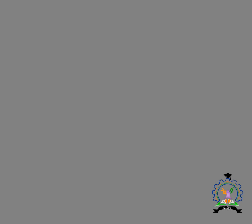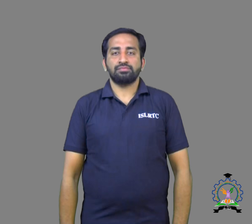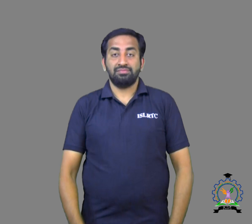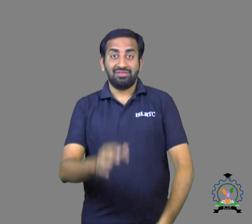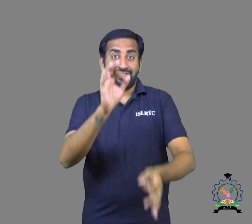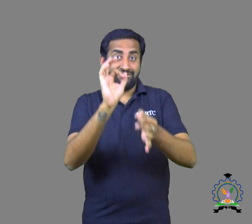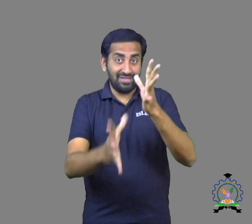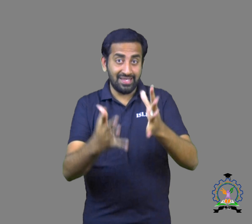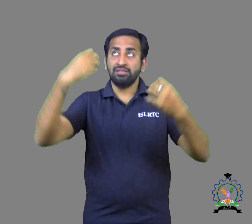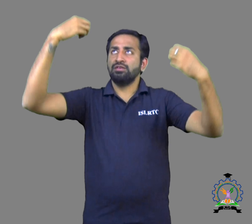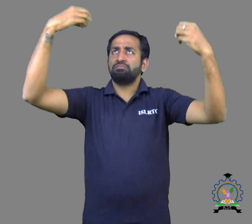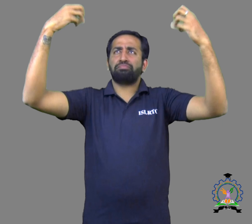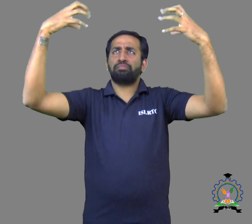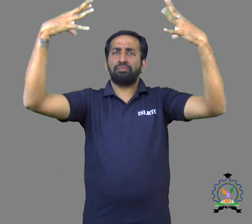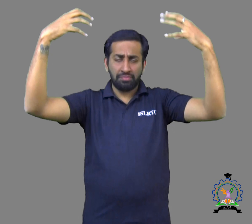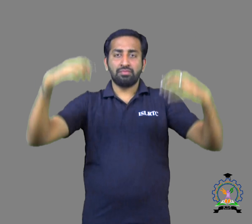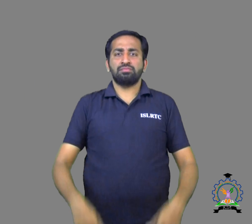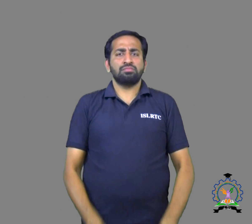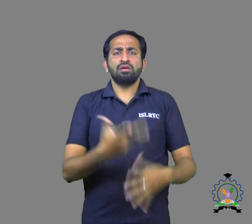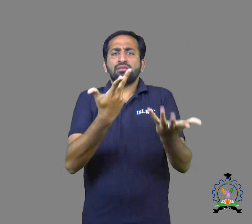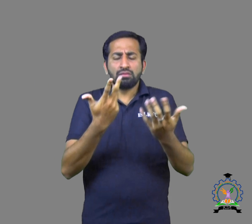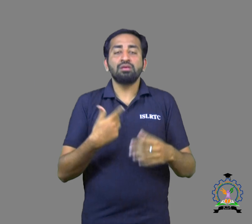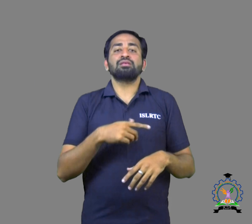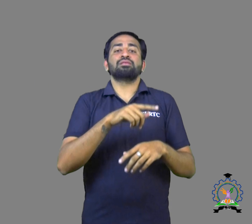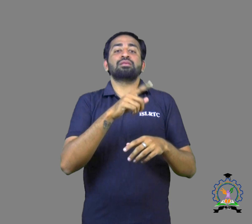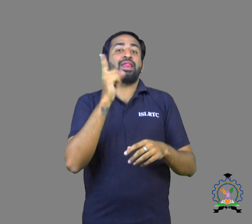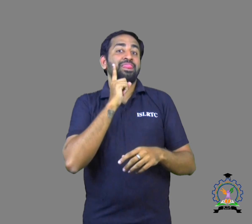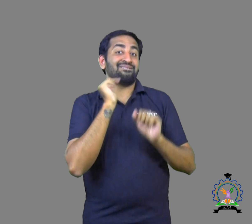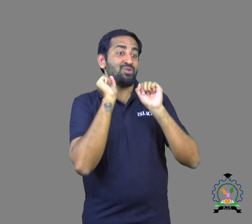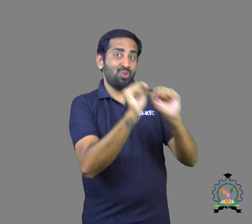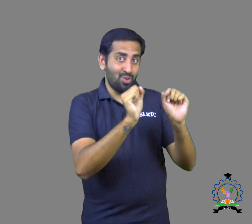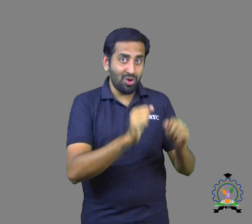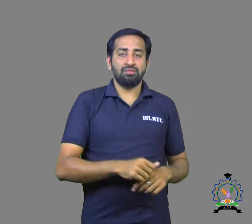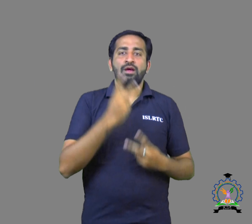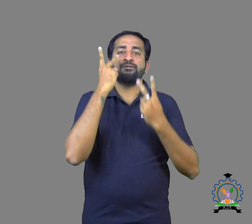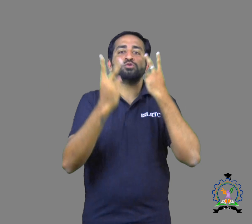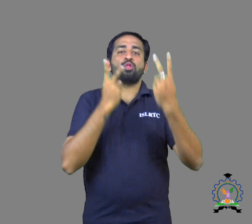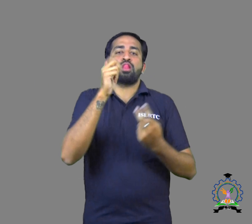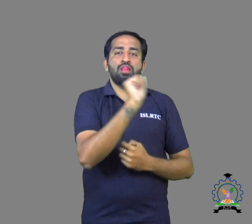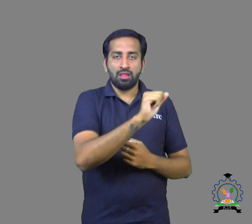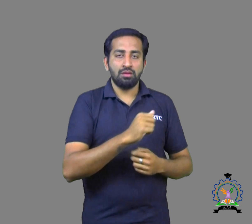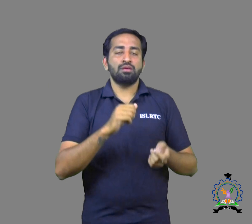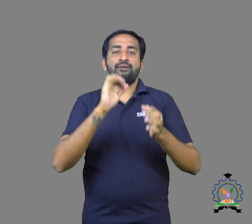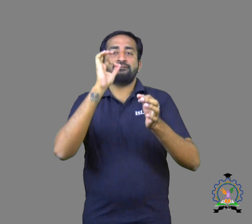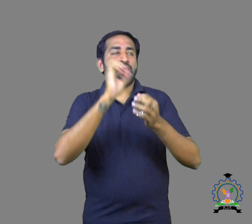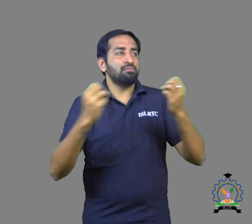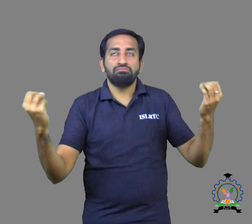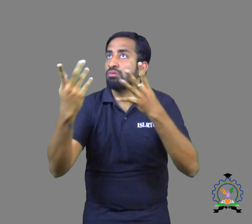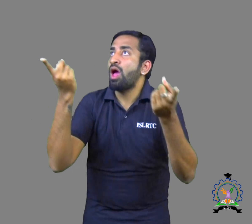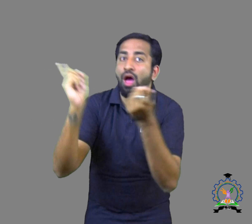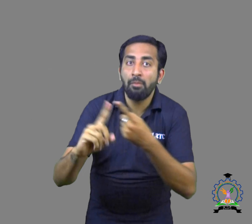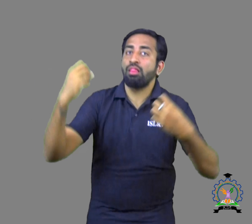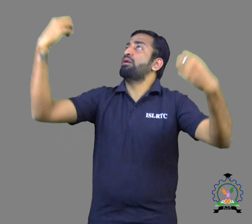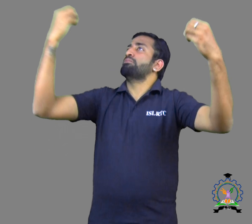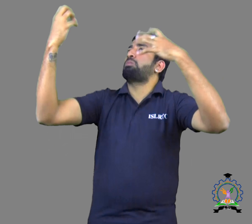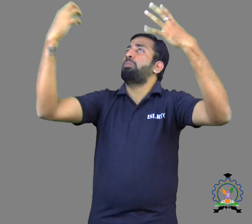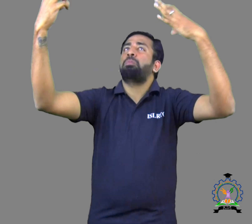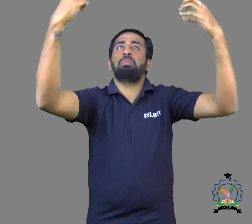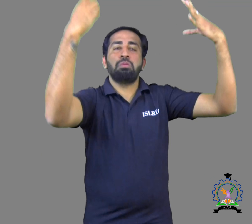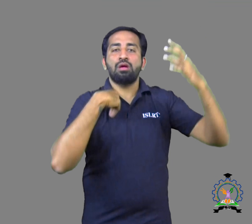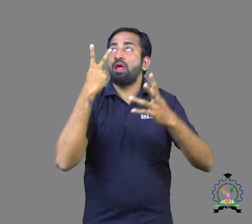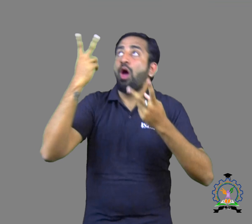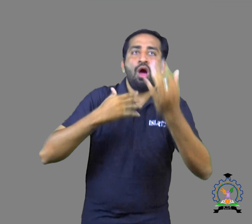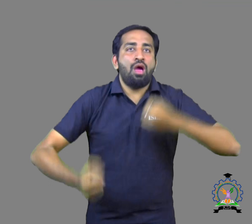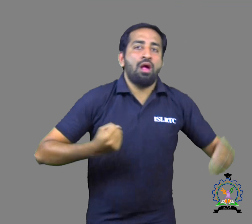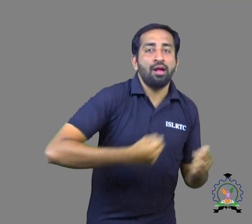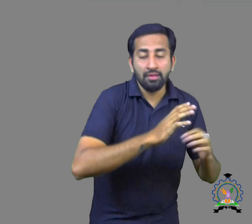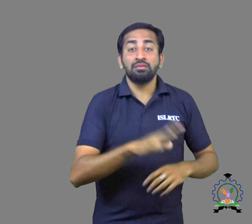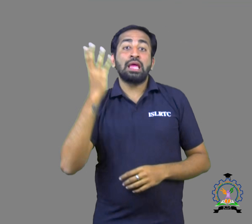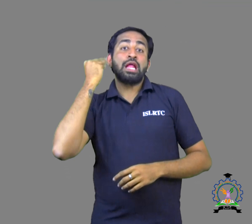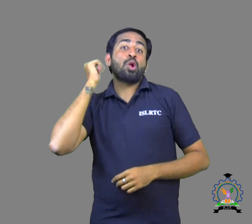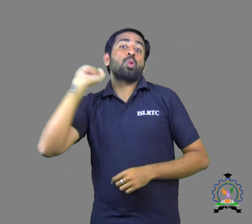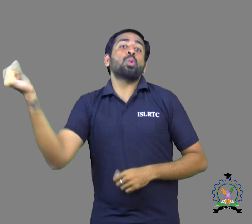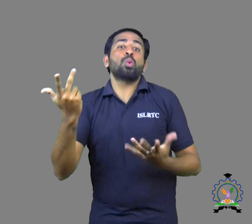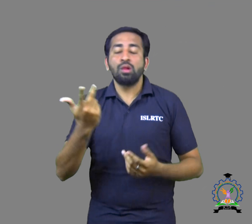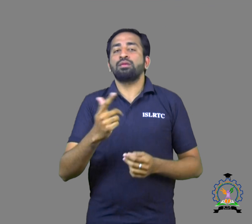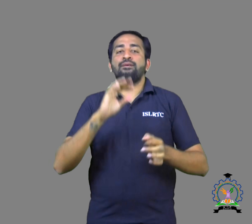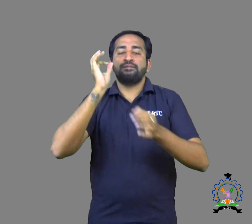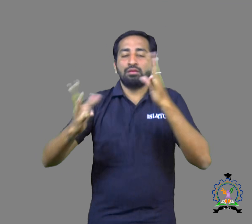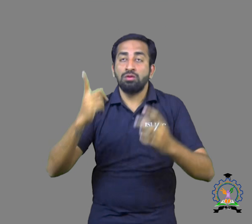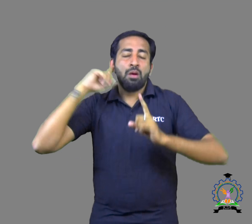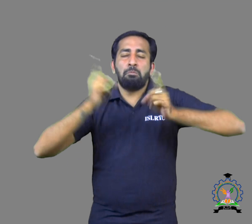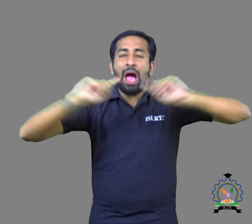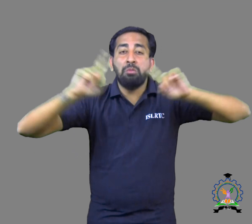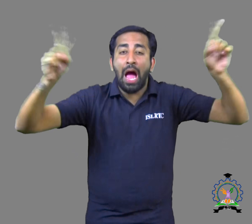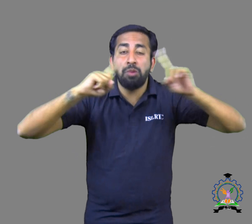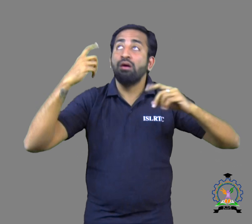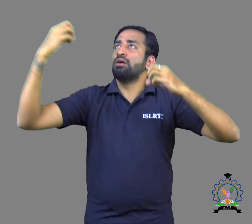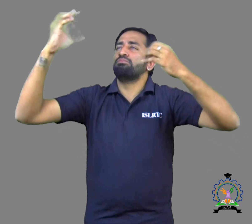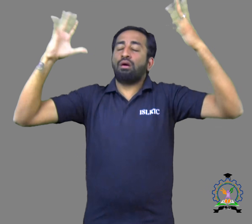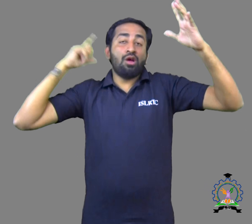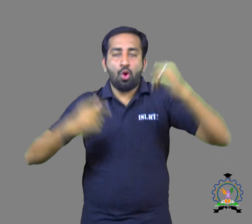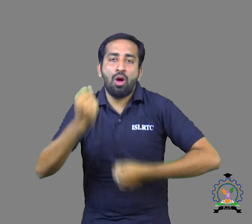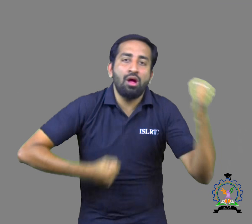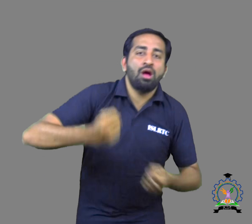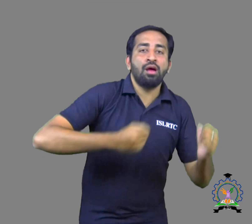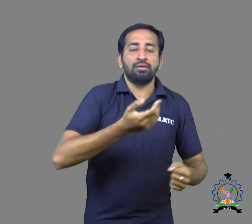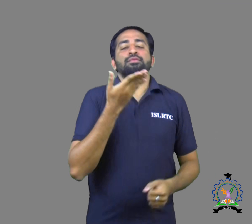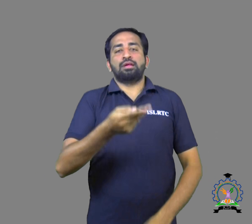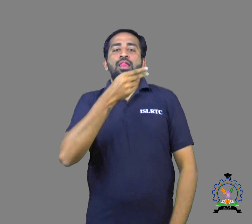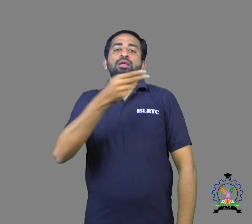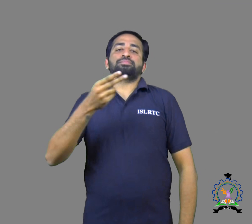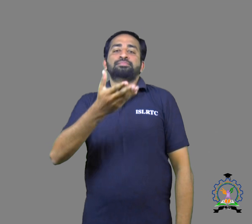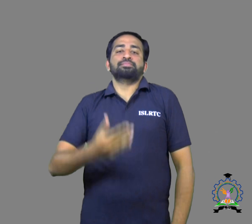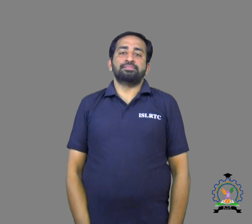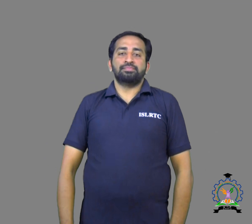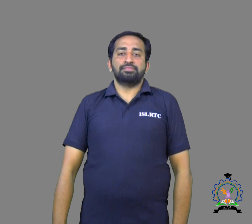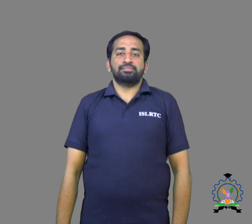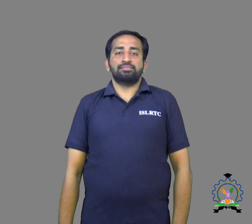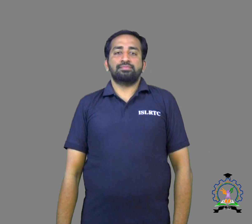Fire Detection Alarm